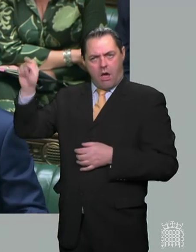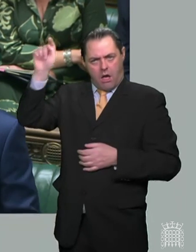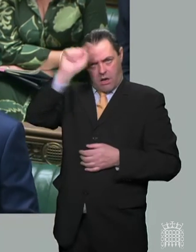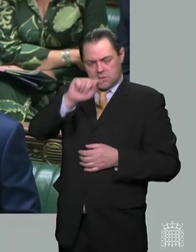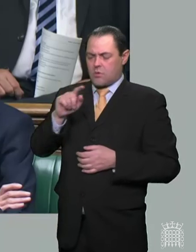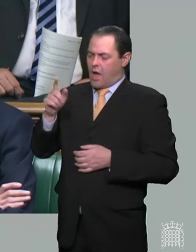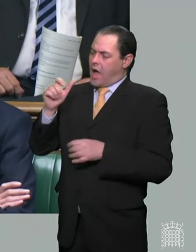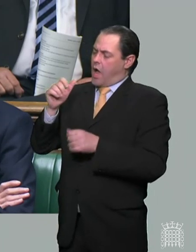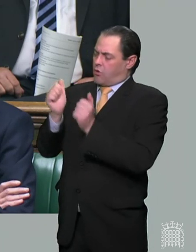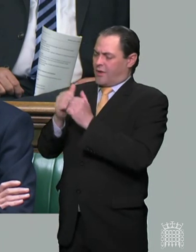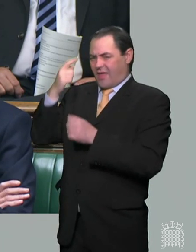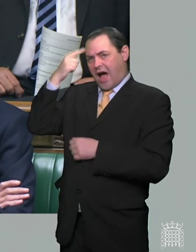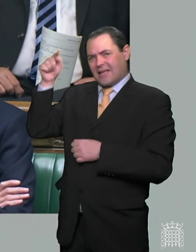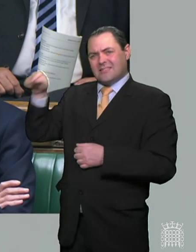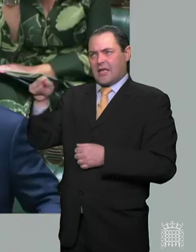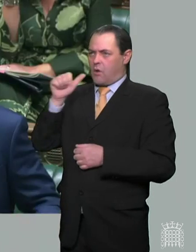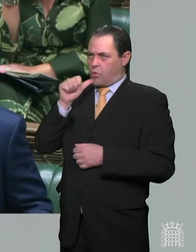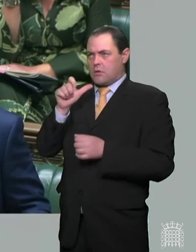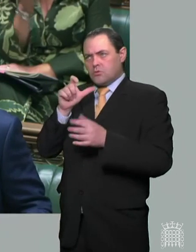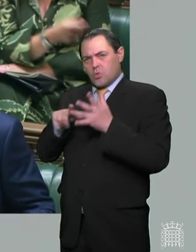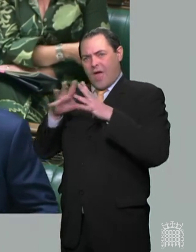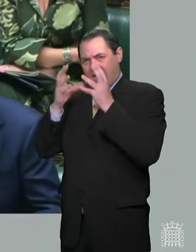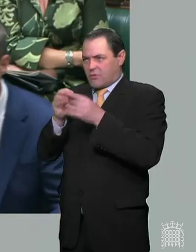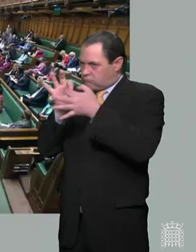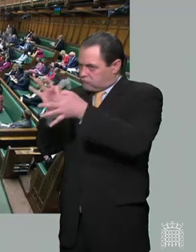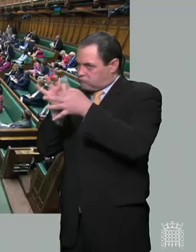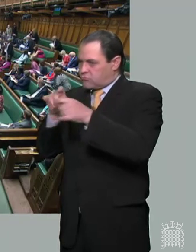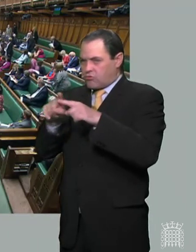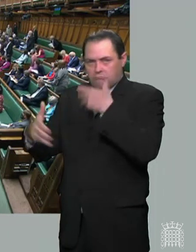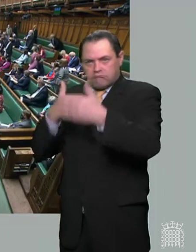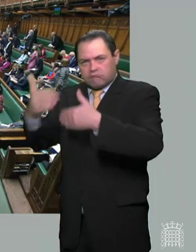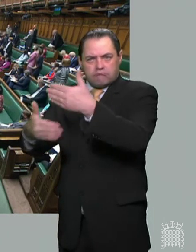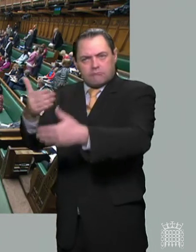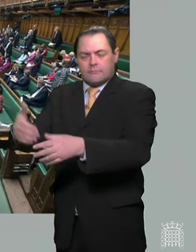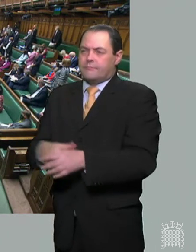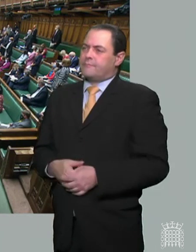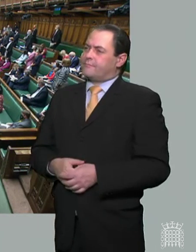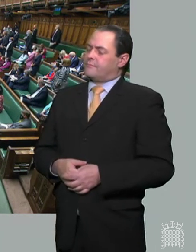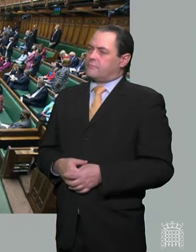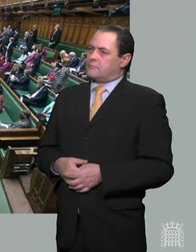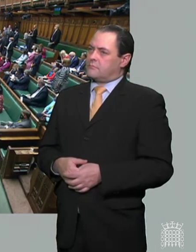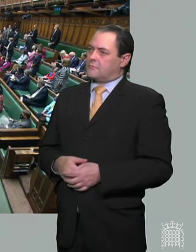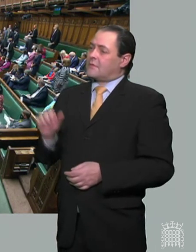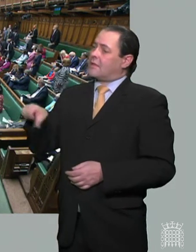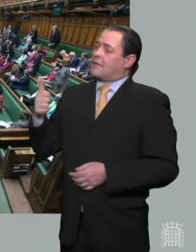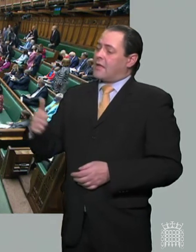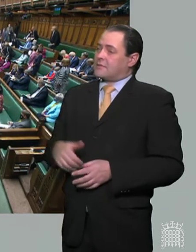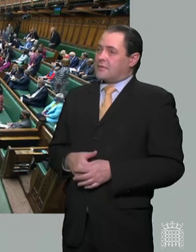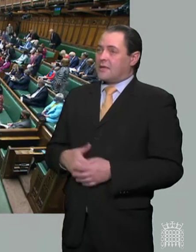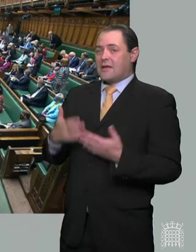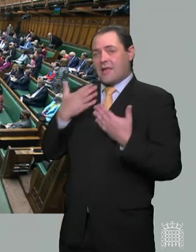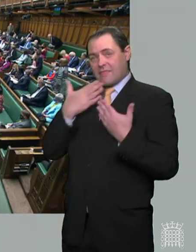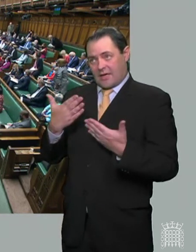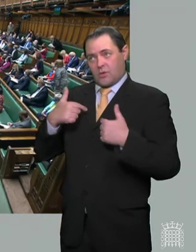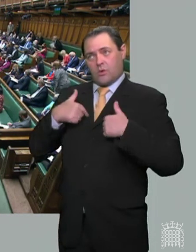I support the spirit of what the right honourable Gentleman said, and we will do everything we can to work with him.